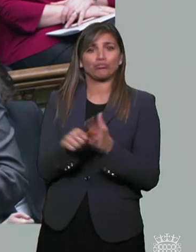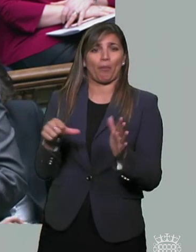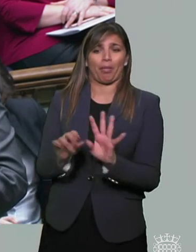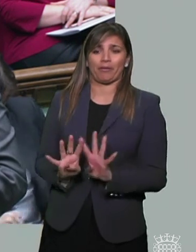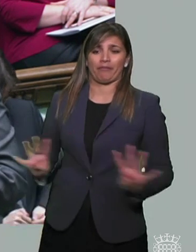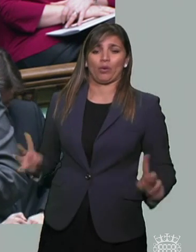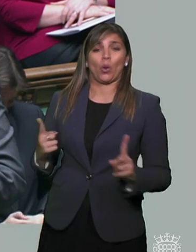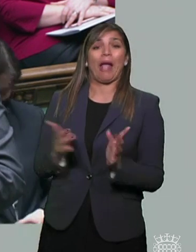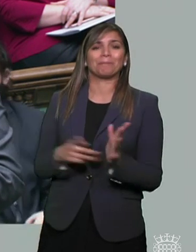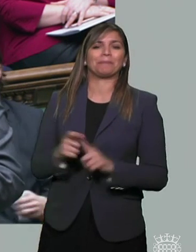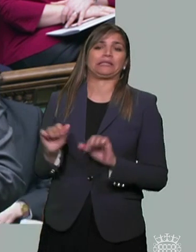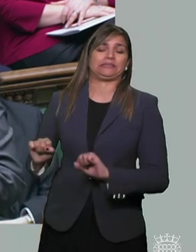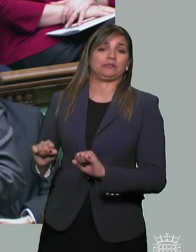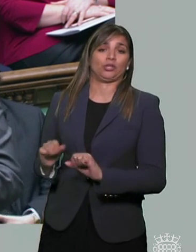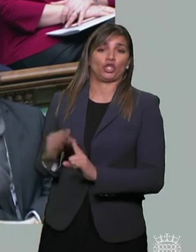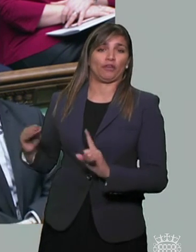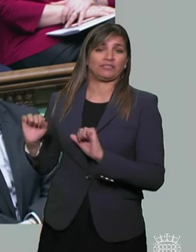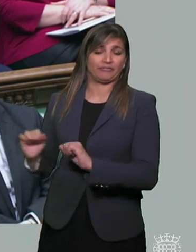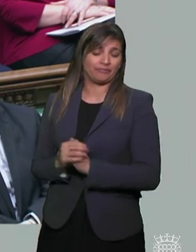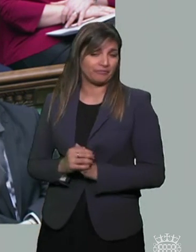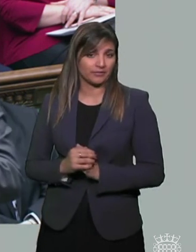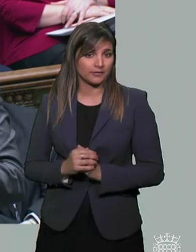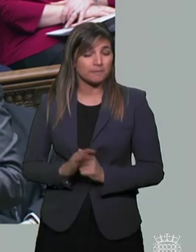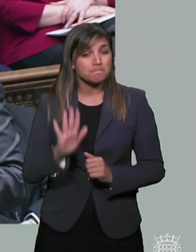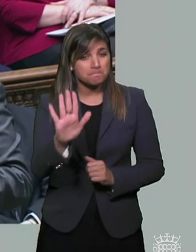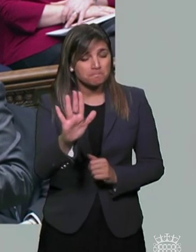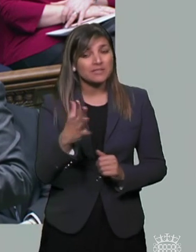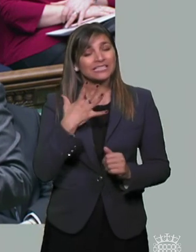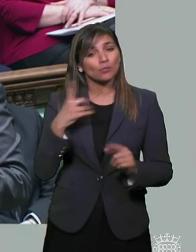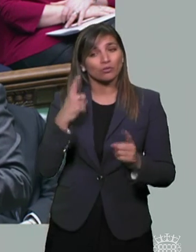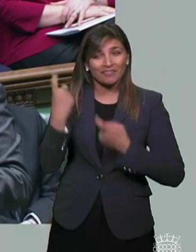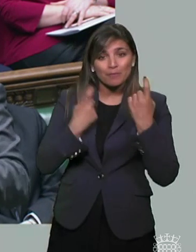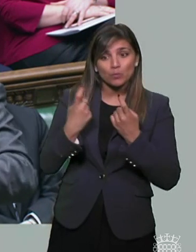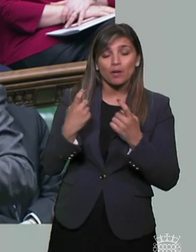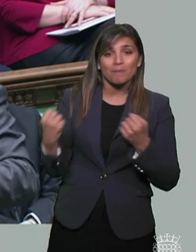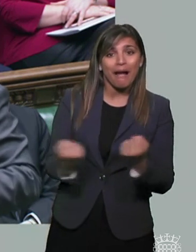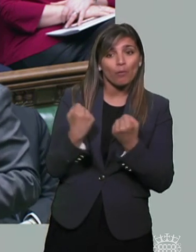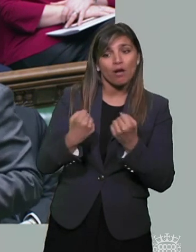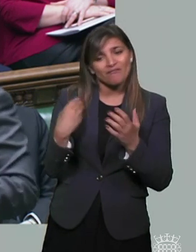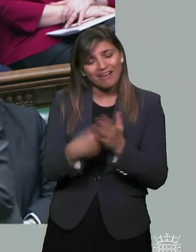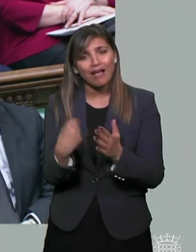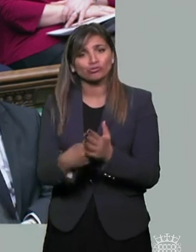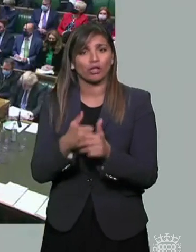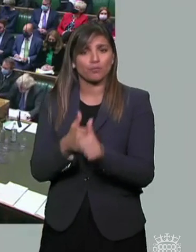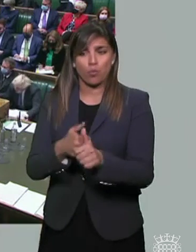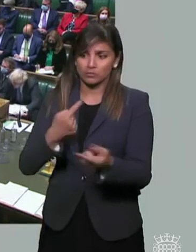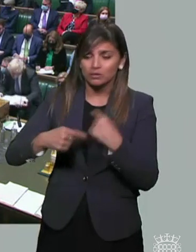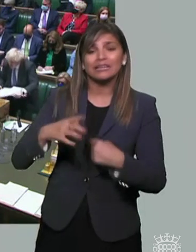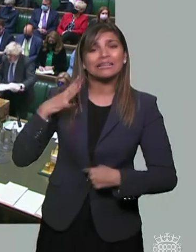Will he give the devolved Governments the powers and the financial support that we need to protect our people?